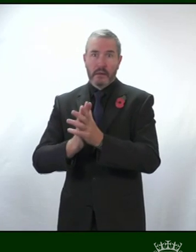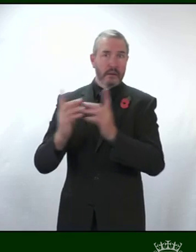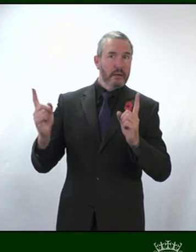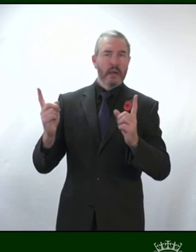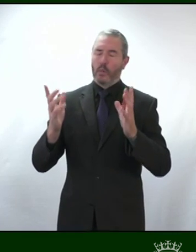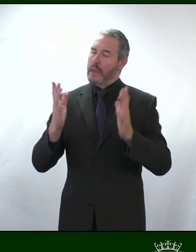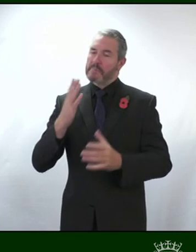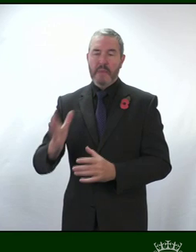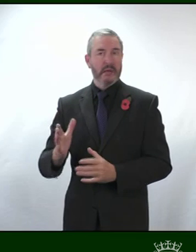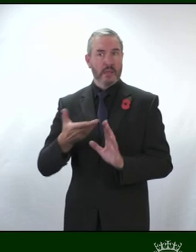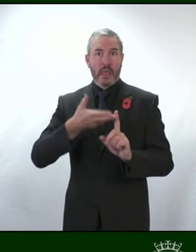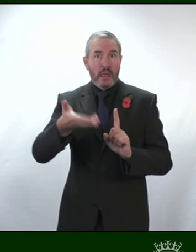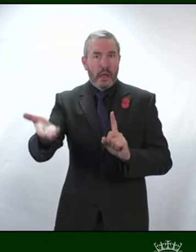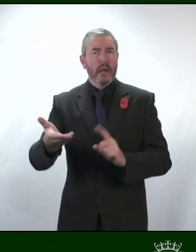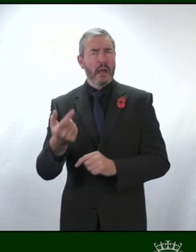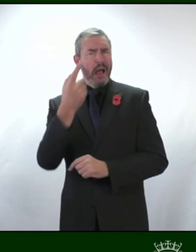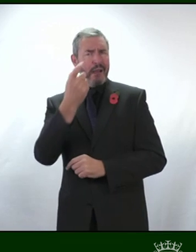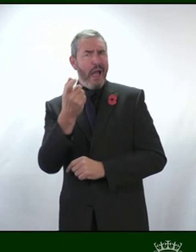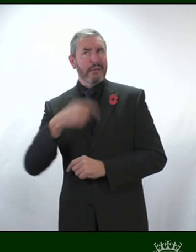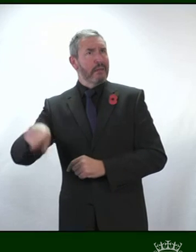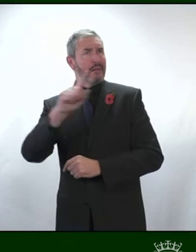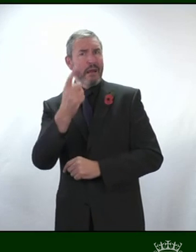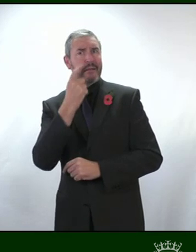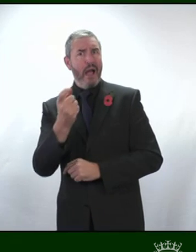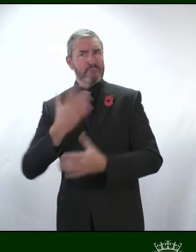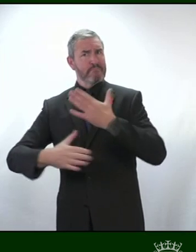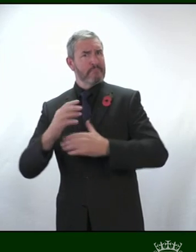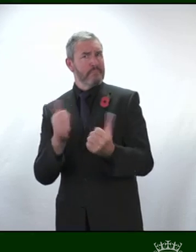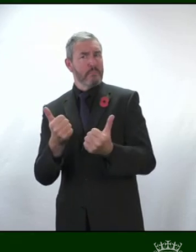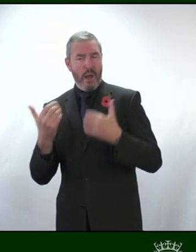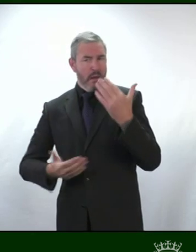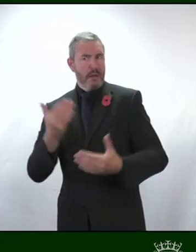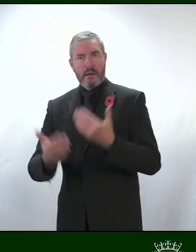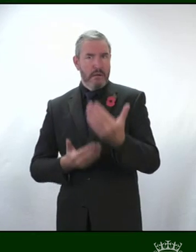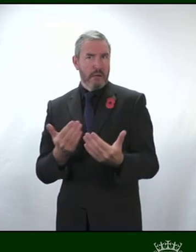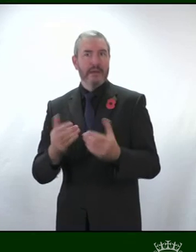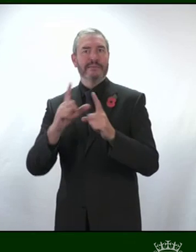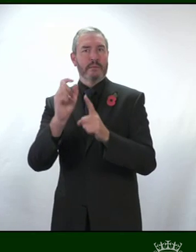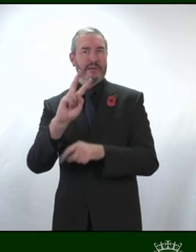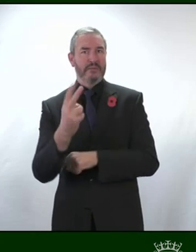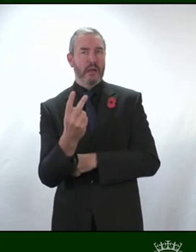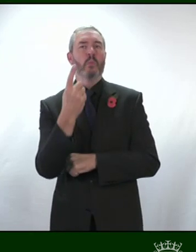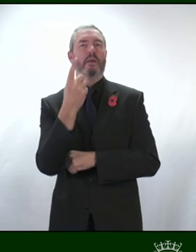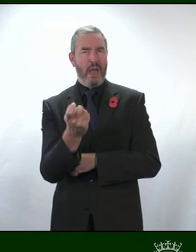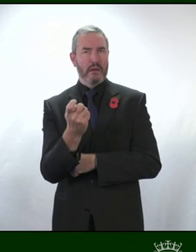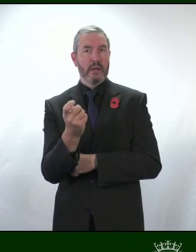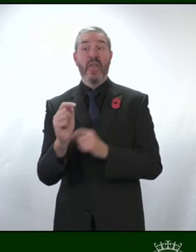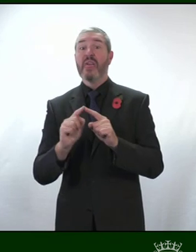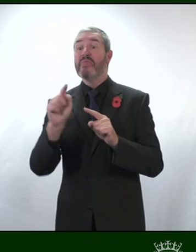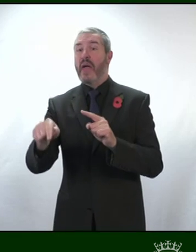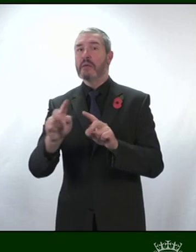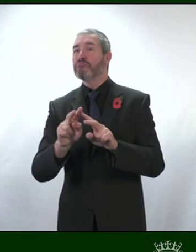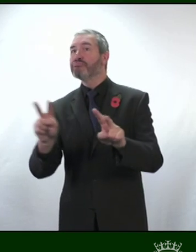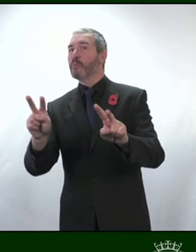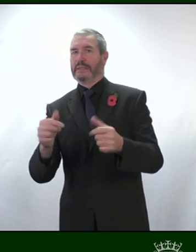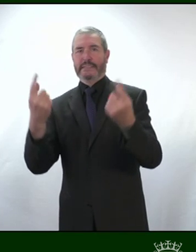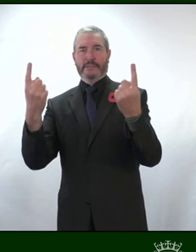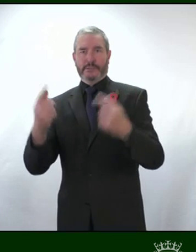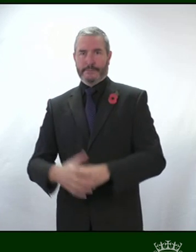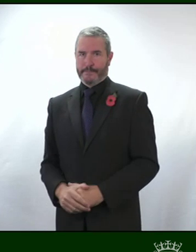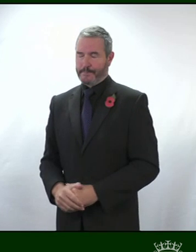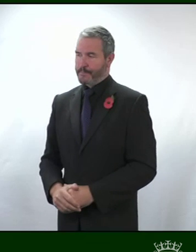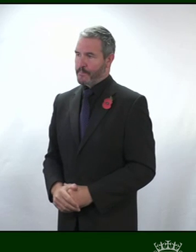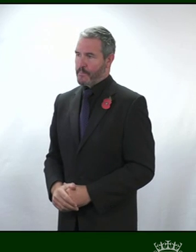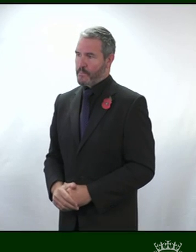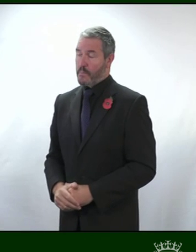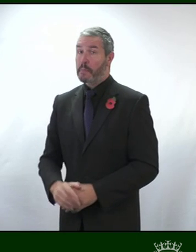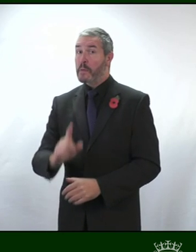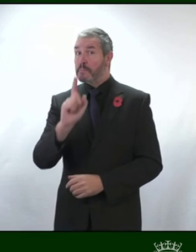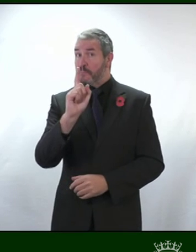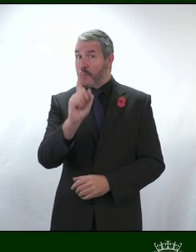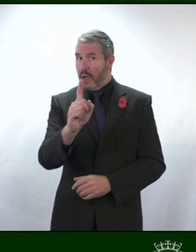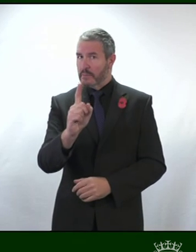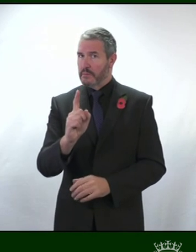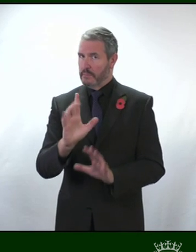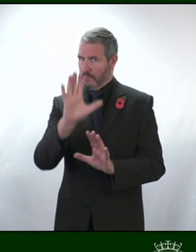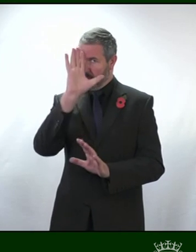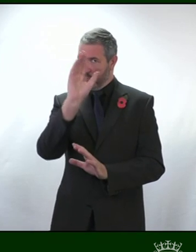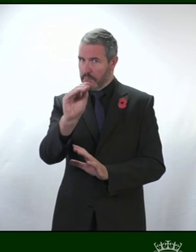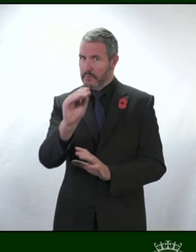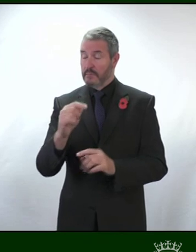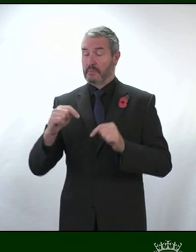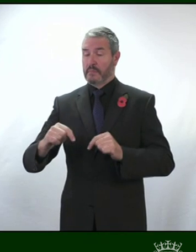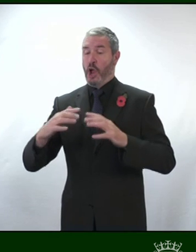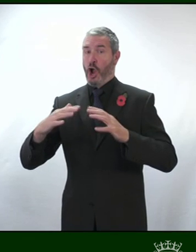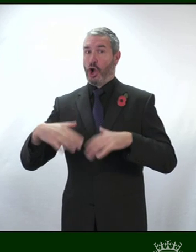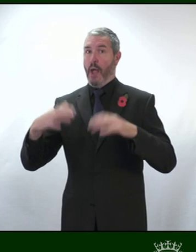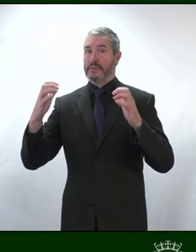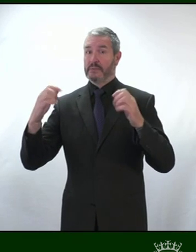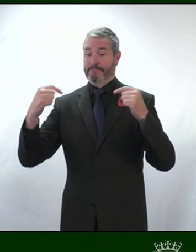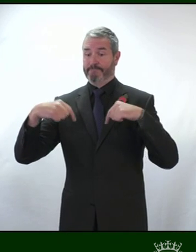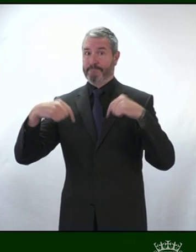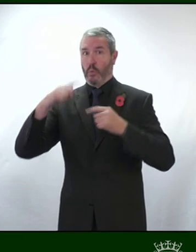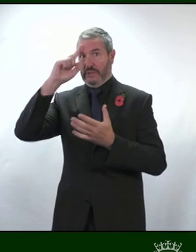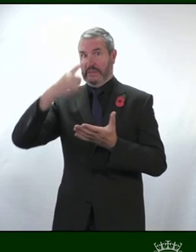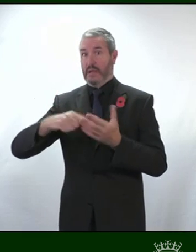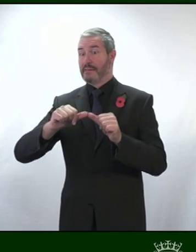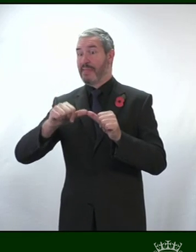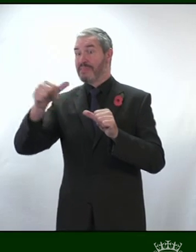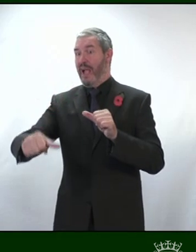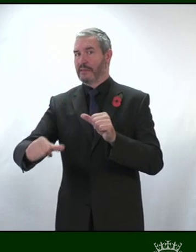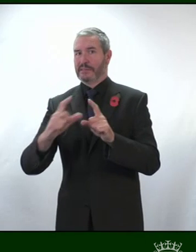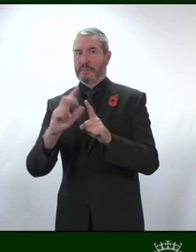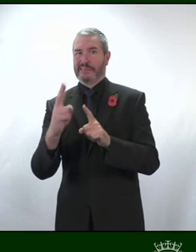I have no doubt that we can and that we will be able to go forward from 2 December with a very different approach, but of course, it will be up to the House of Commons to decide thereafter what to do.